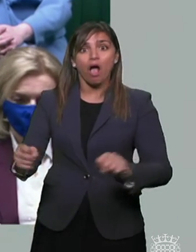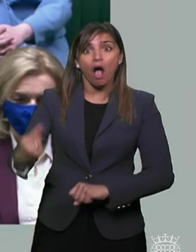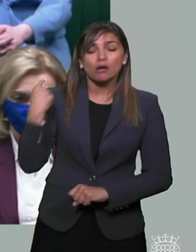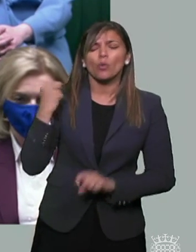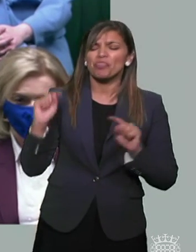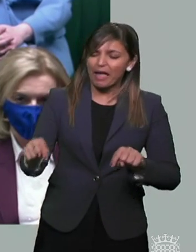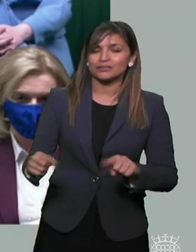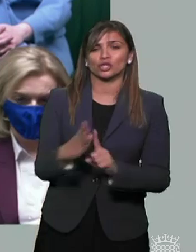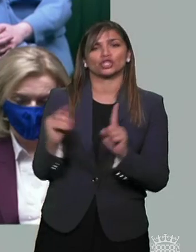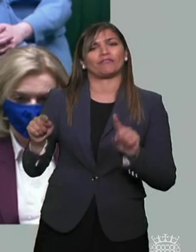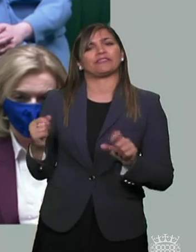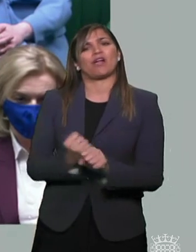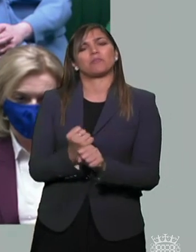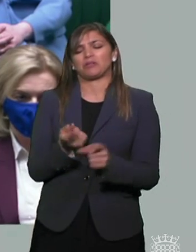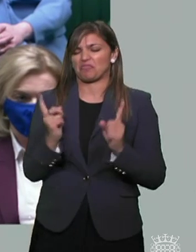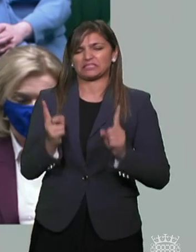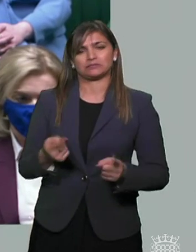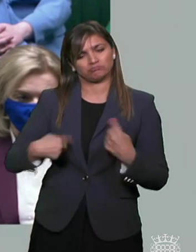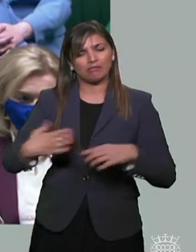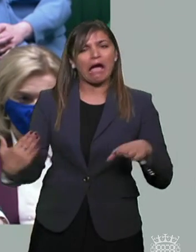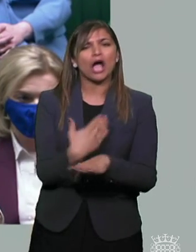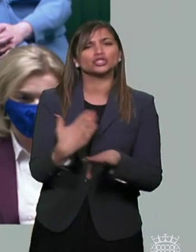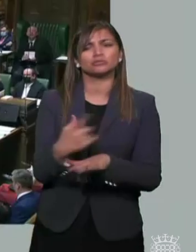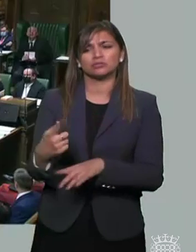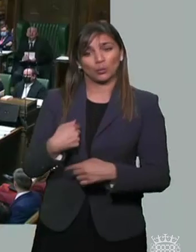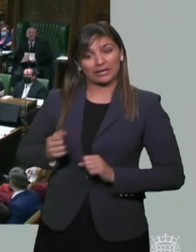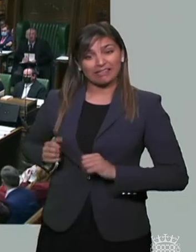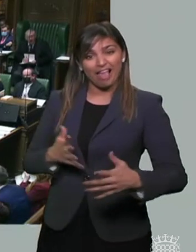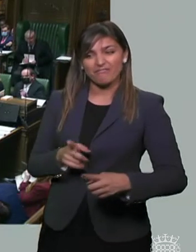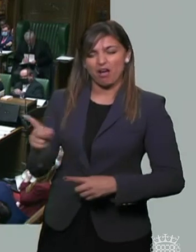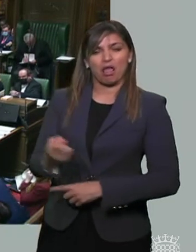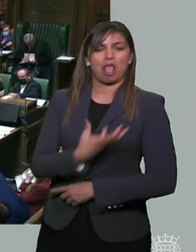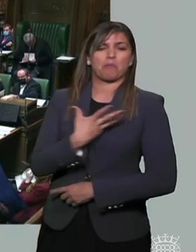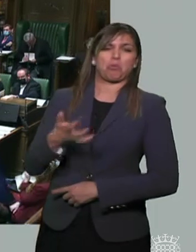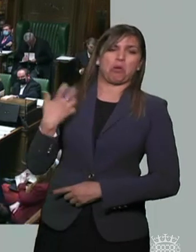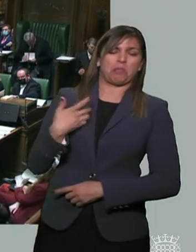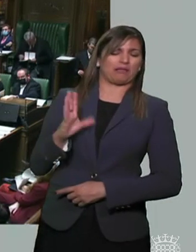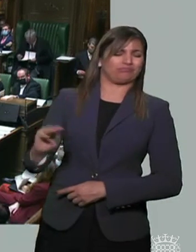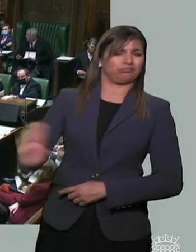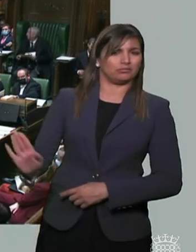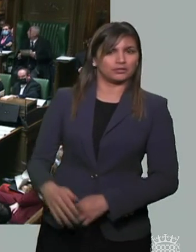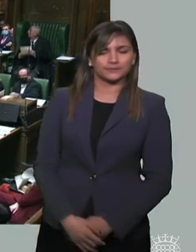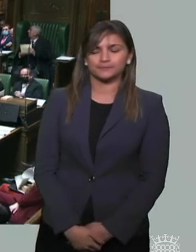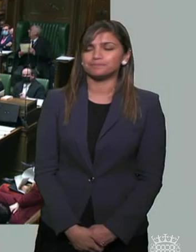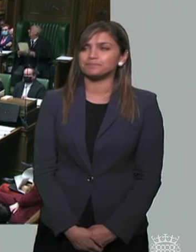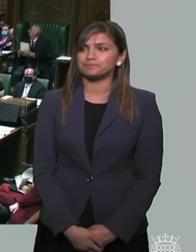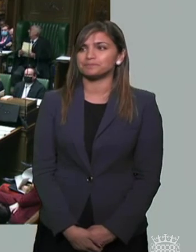That is Conservative Government in action.